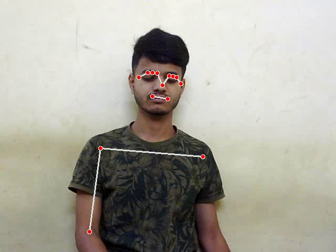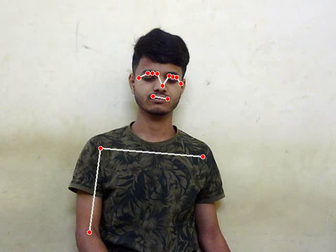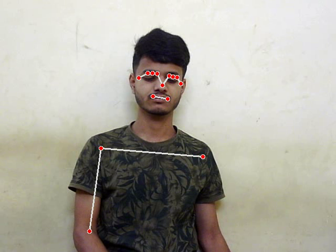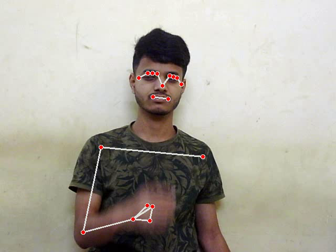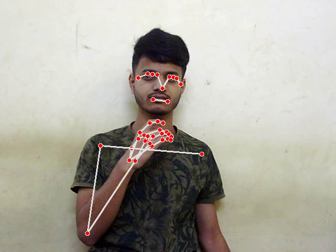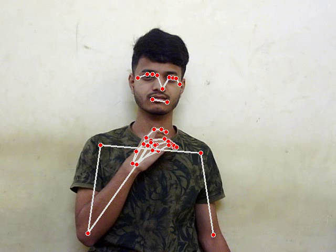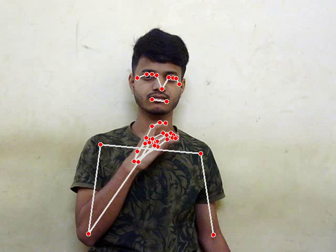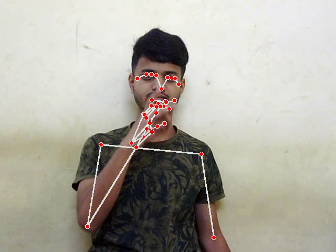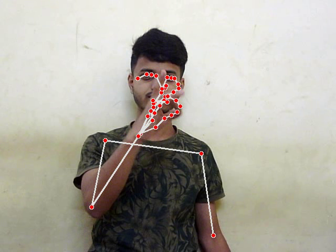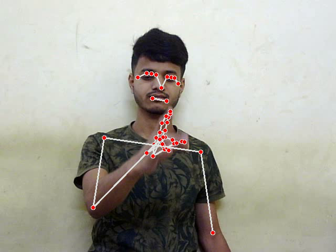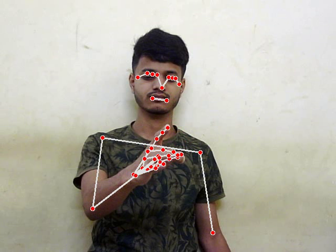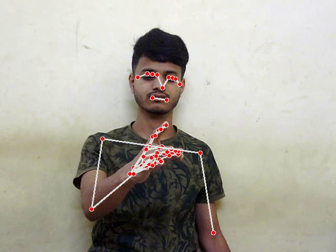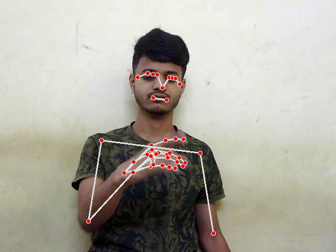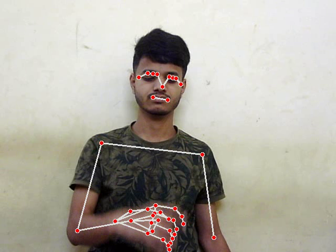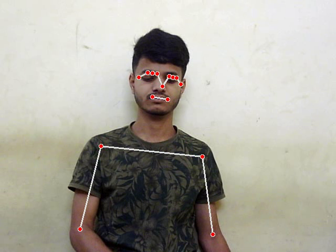like